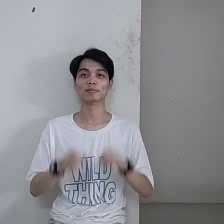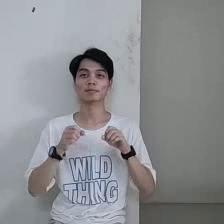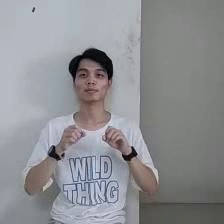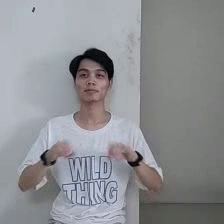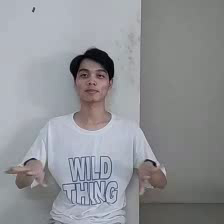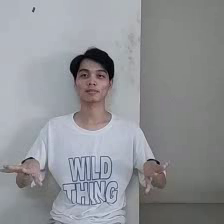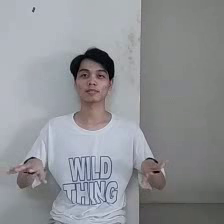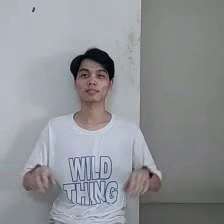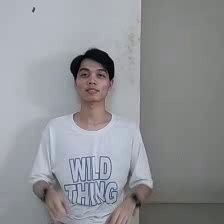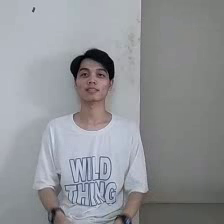Thất lạc